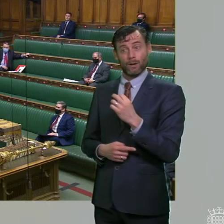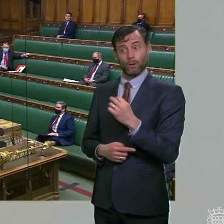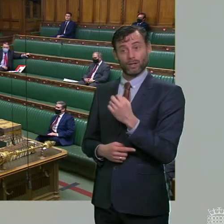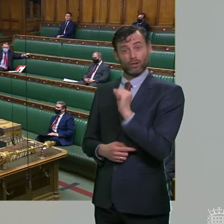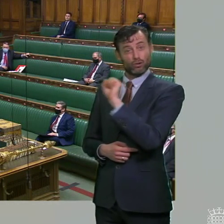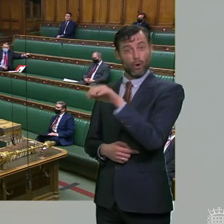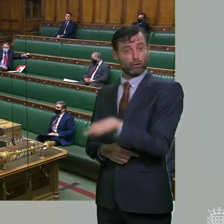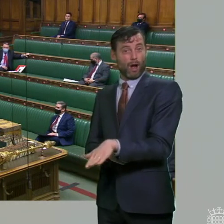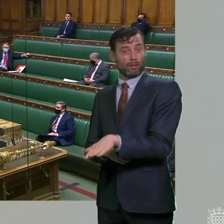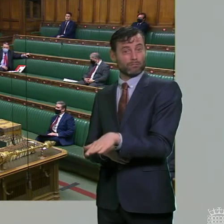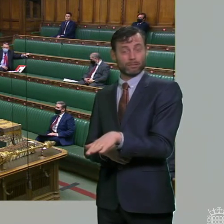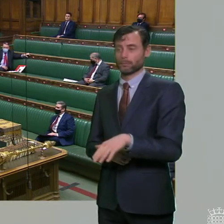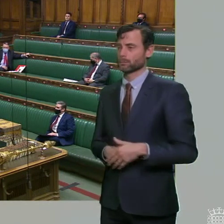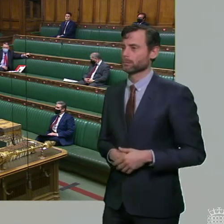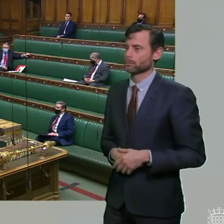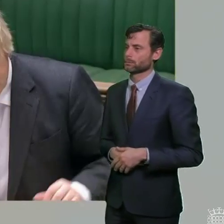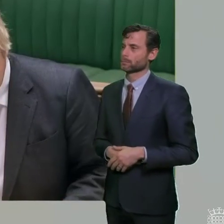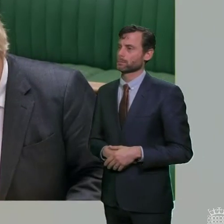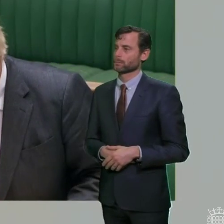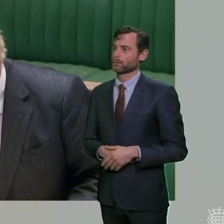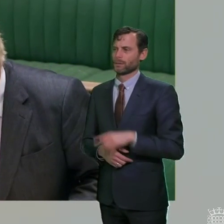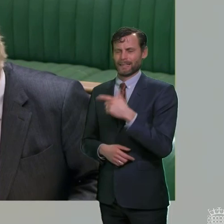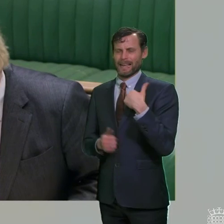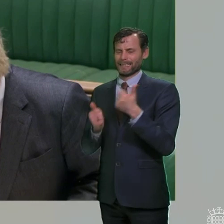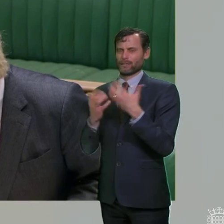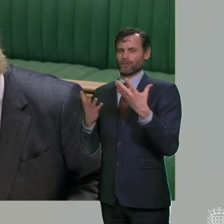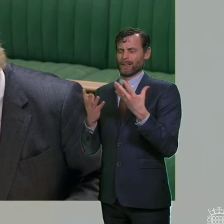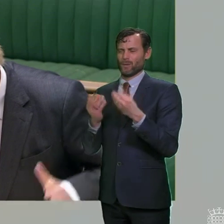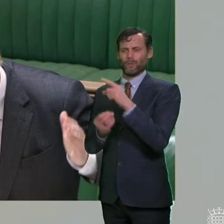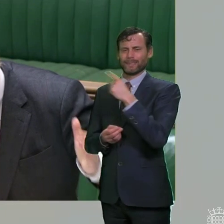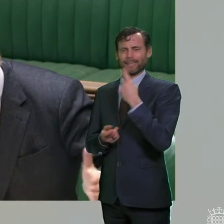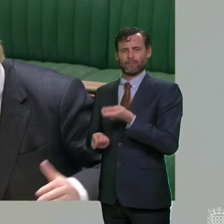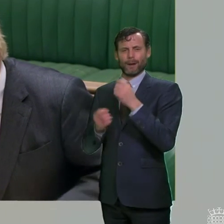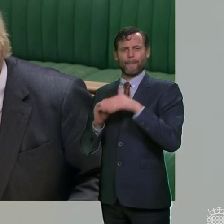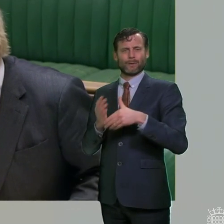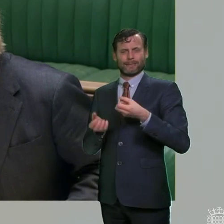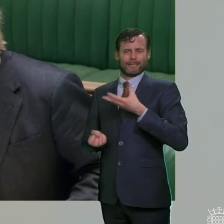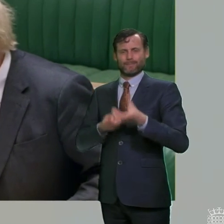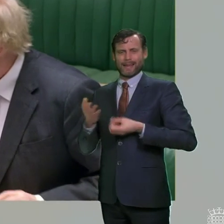I passionately disagree with what the honourable Gentleman has just said about the spending that was going on.